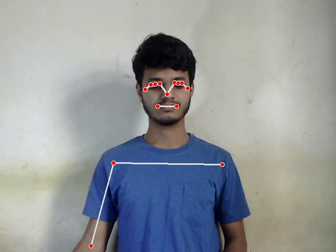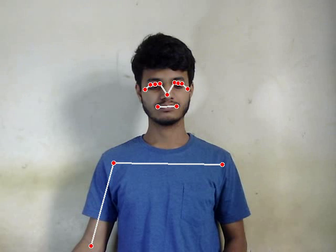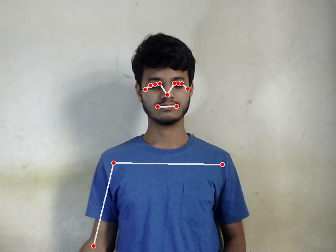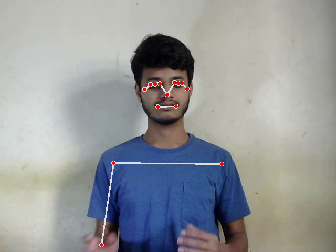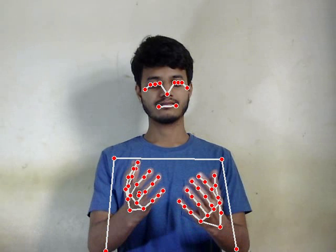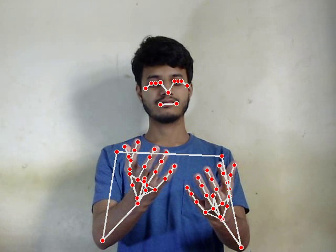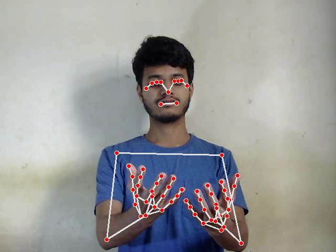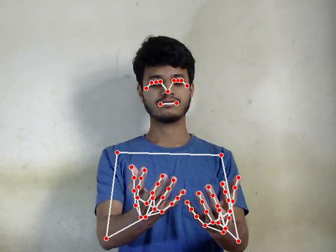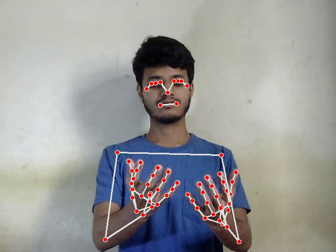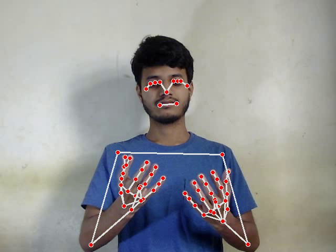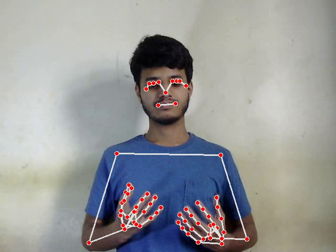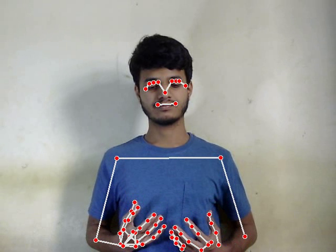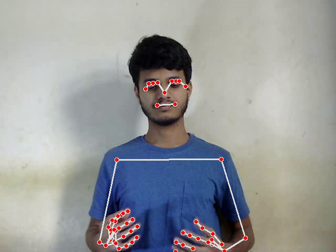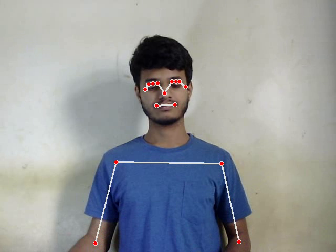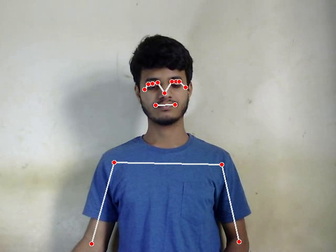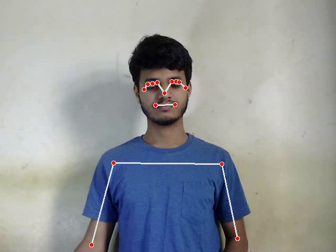want